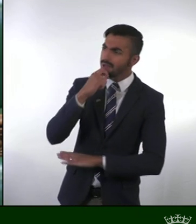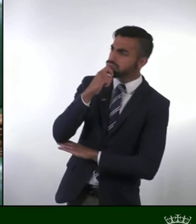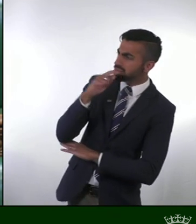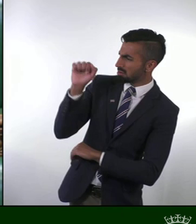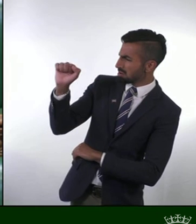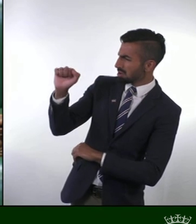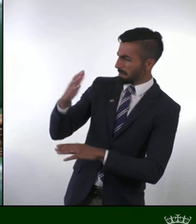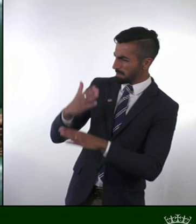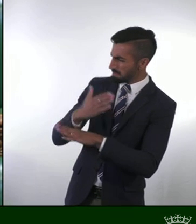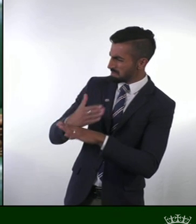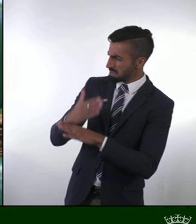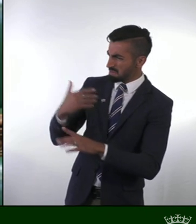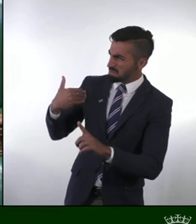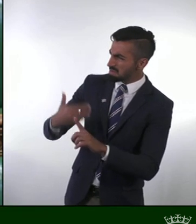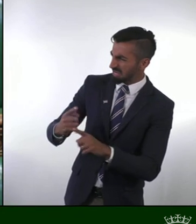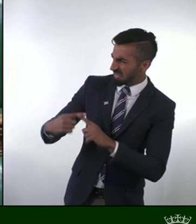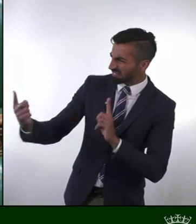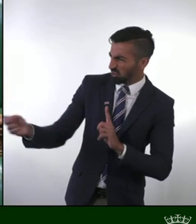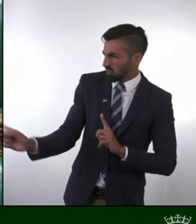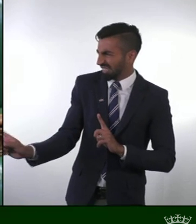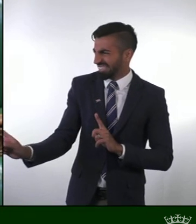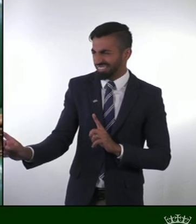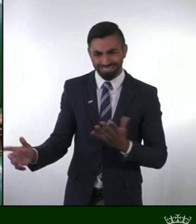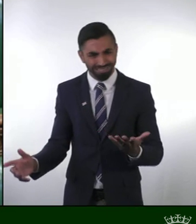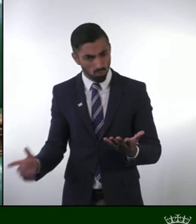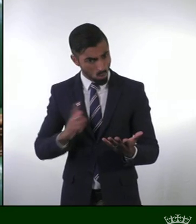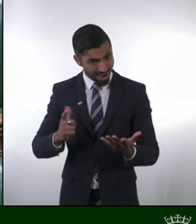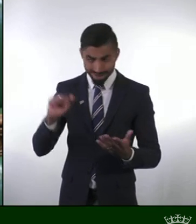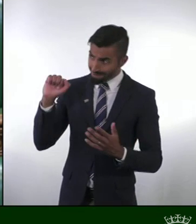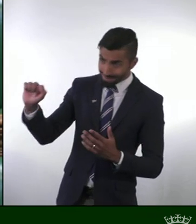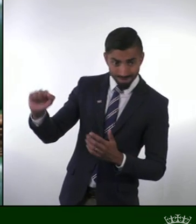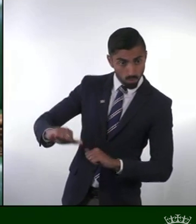We can learn those lessons and ensure that the numbers come down.